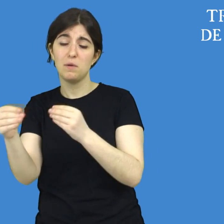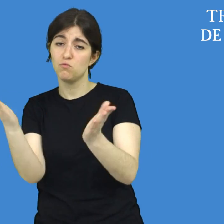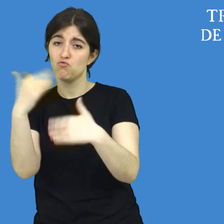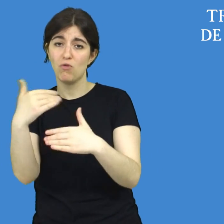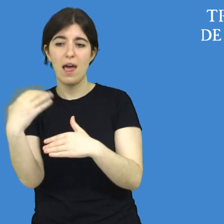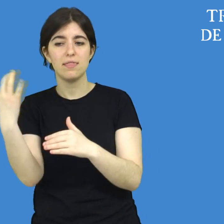haber no